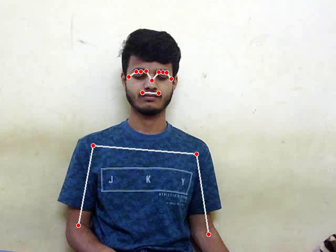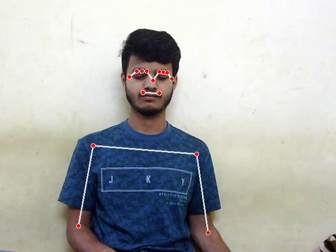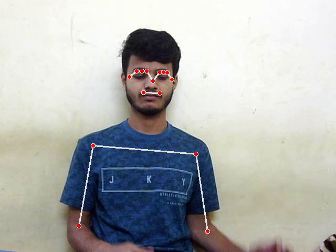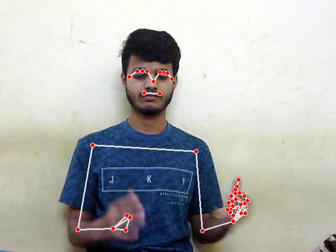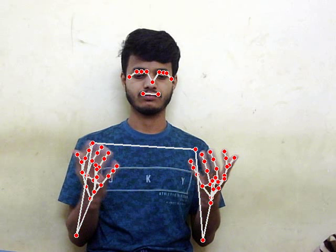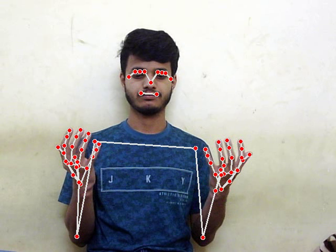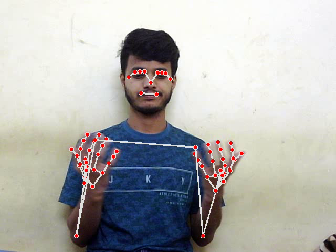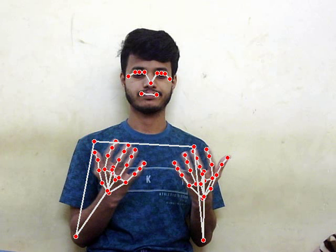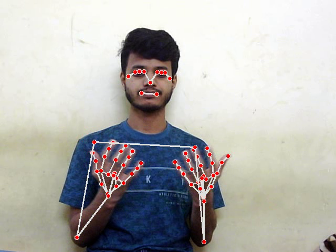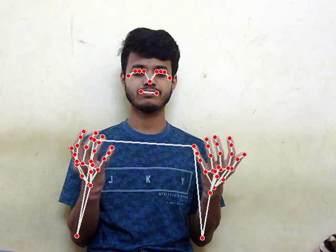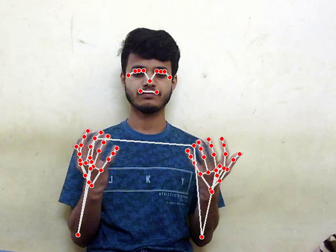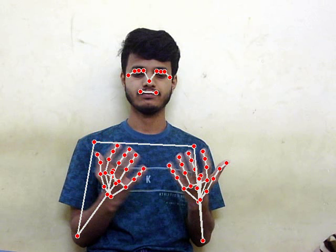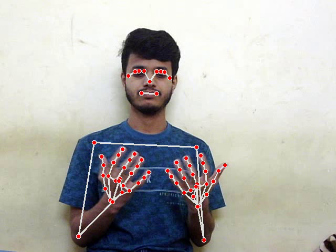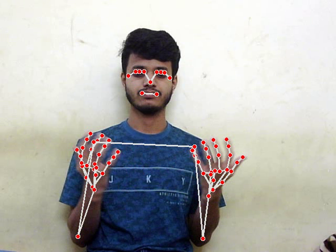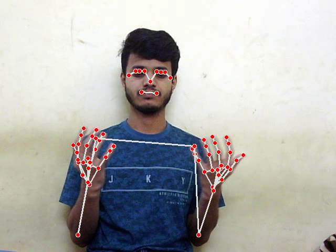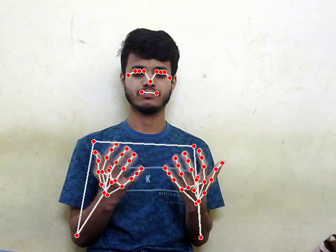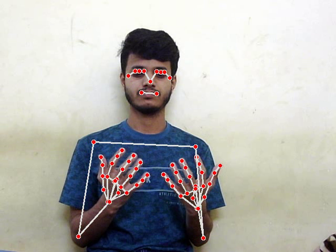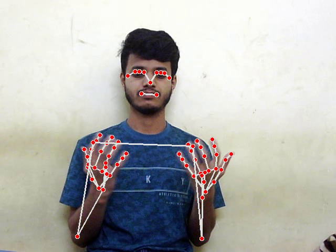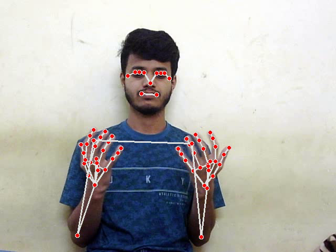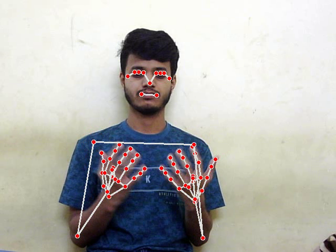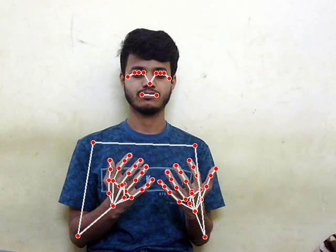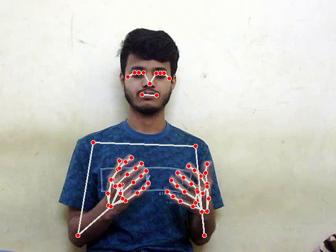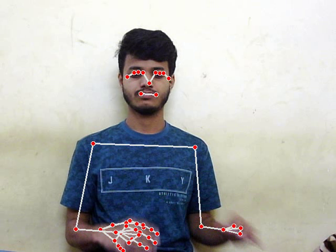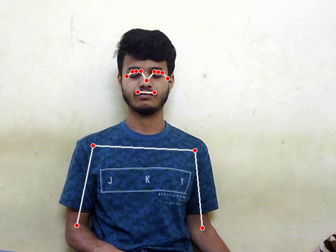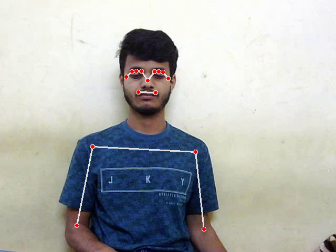what